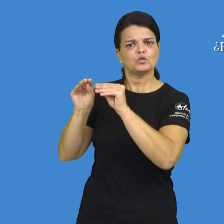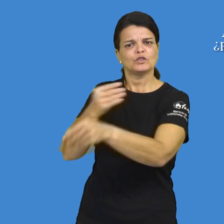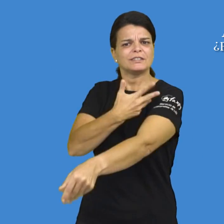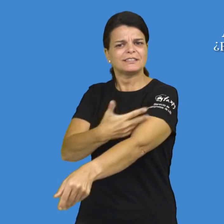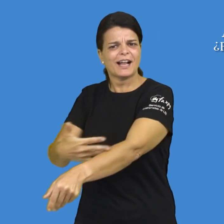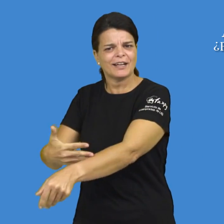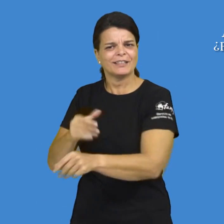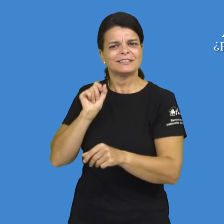sangre